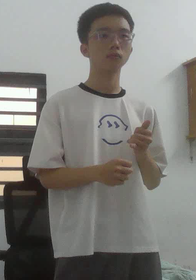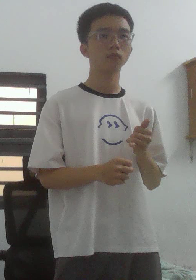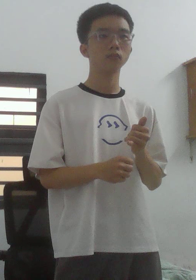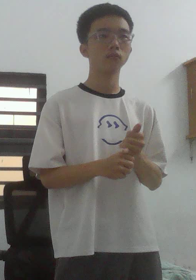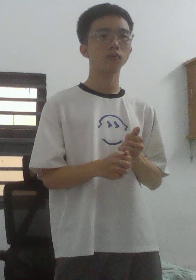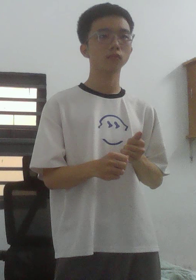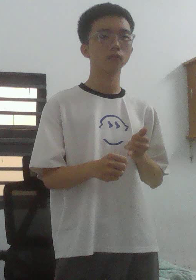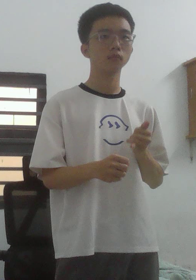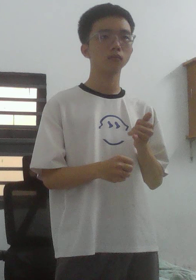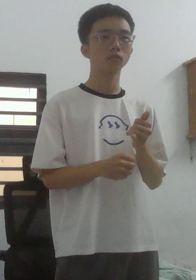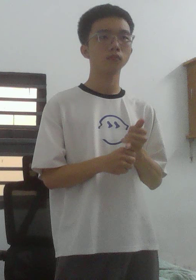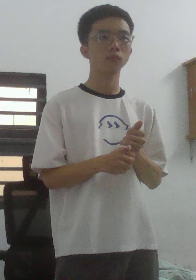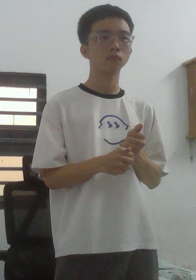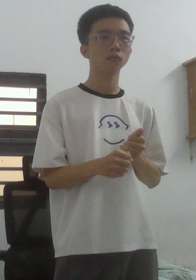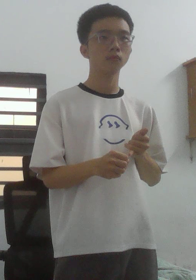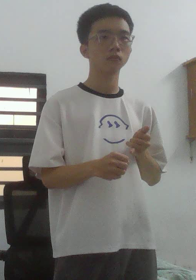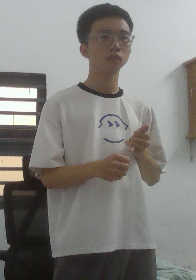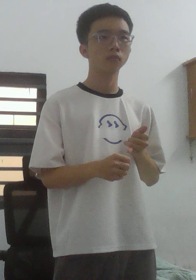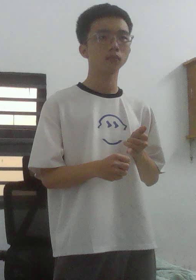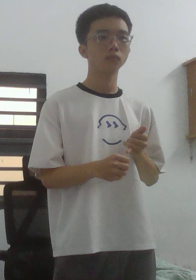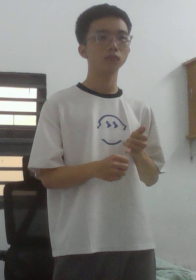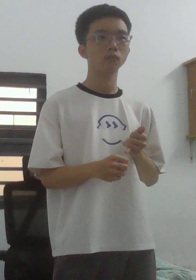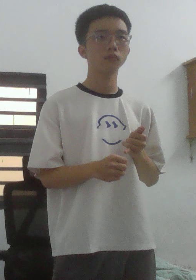cuoi nam